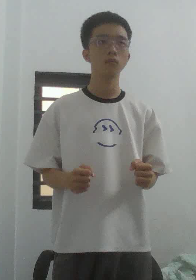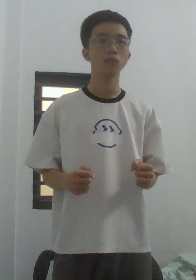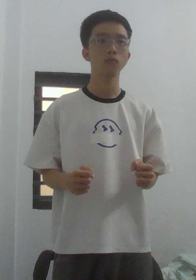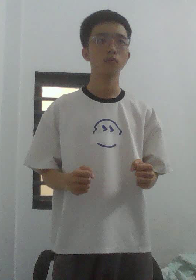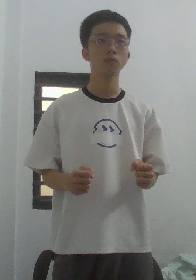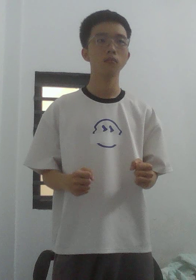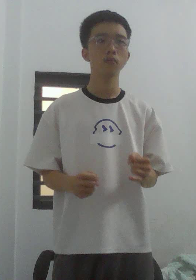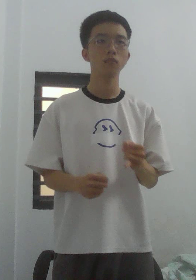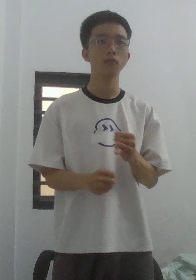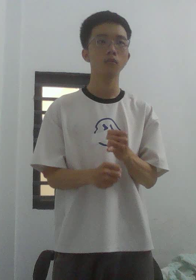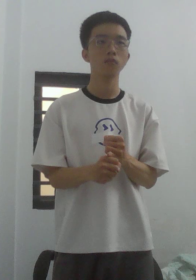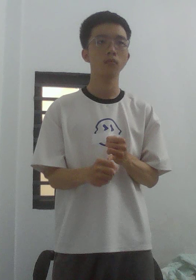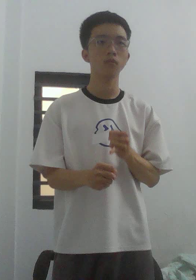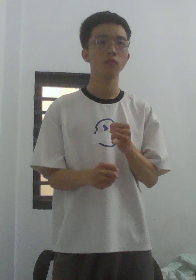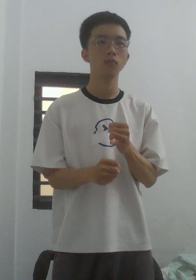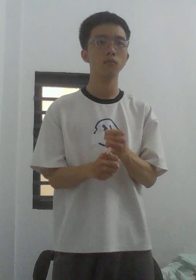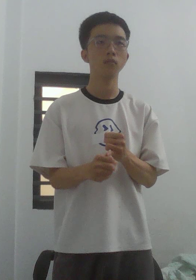cuoi nam